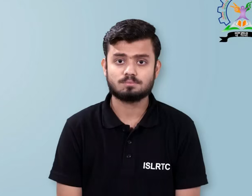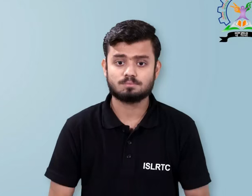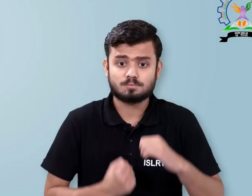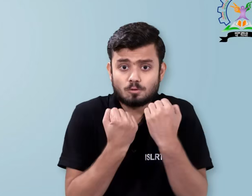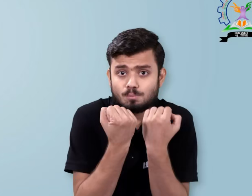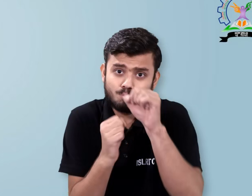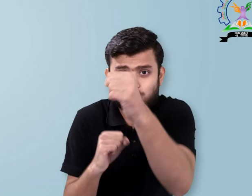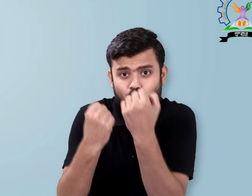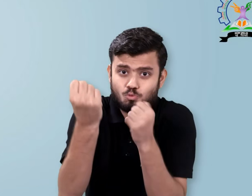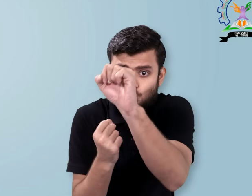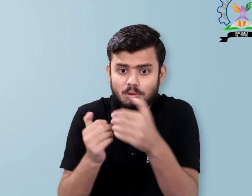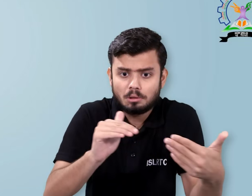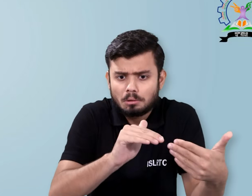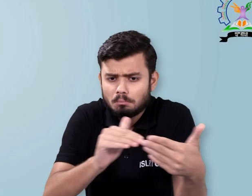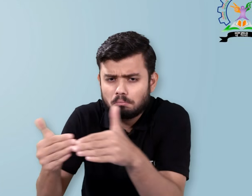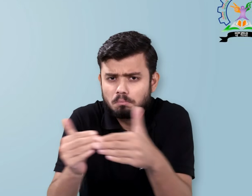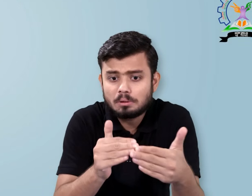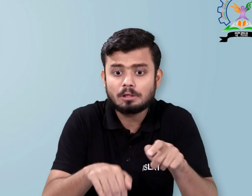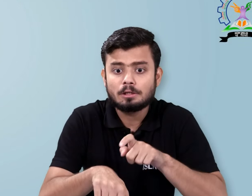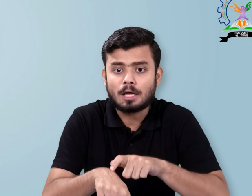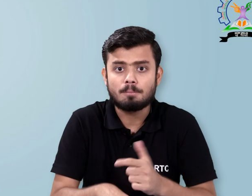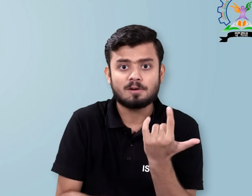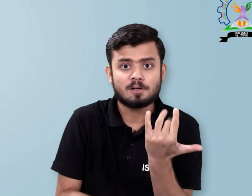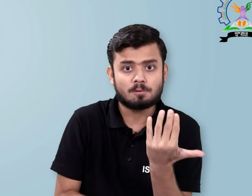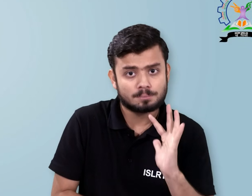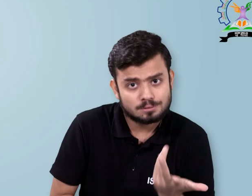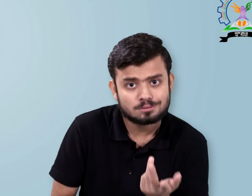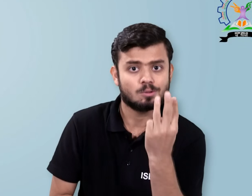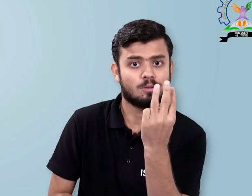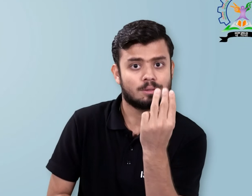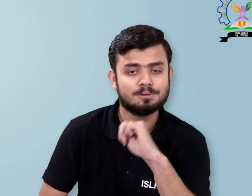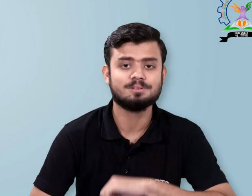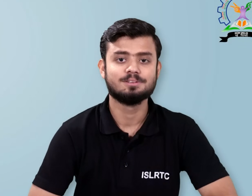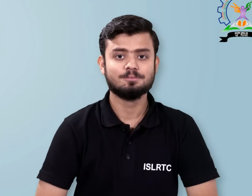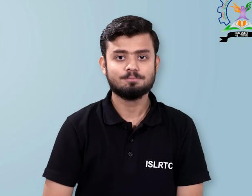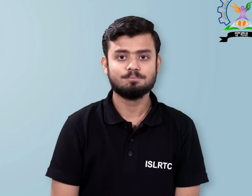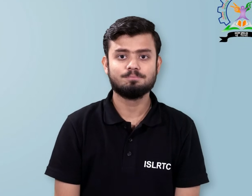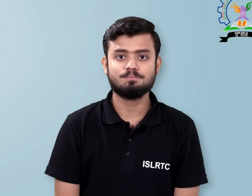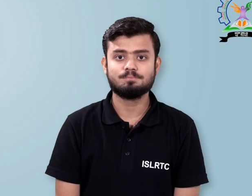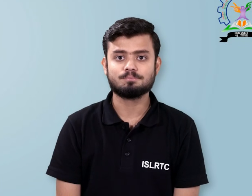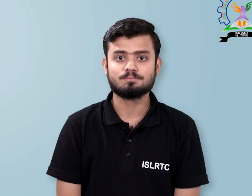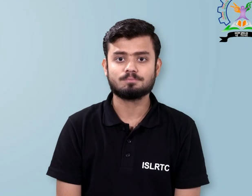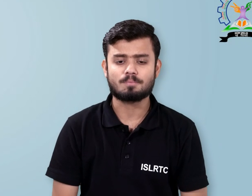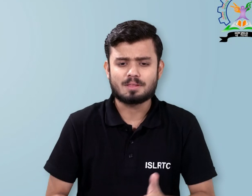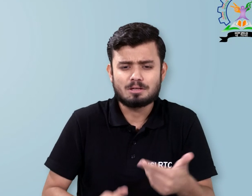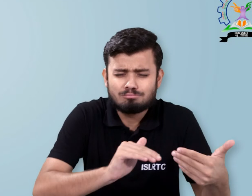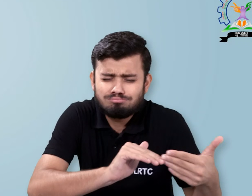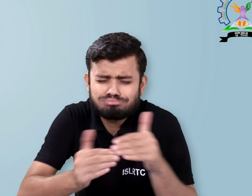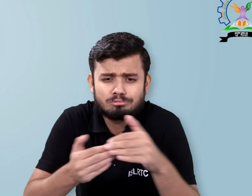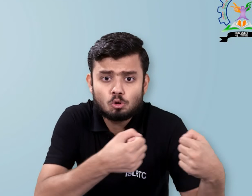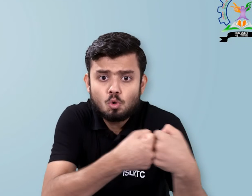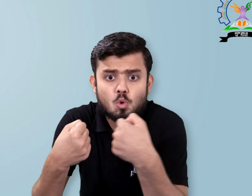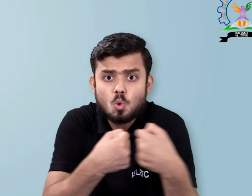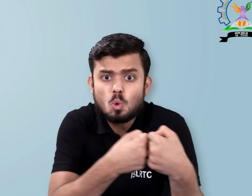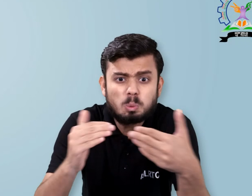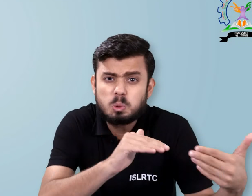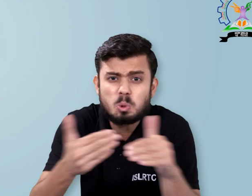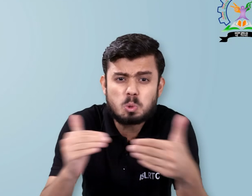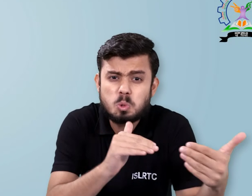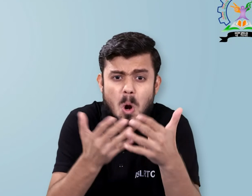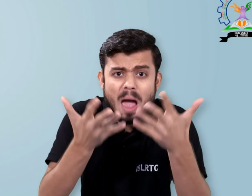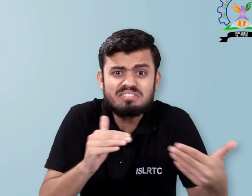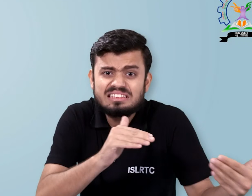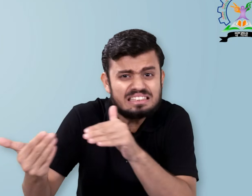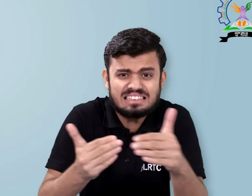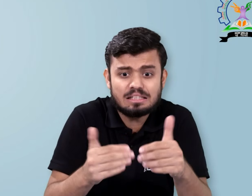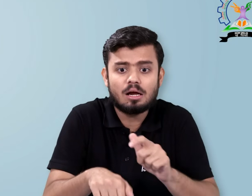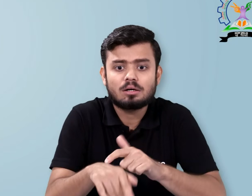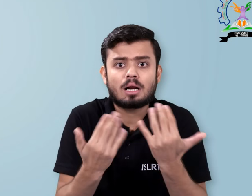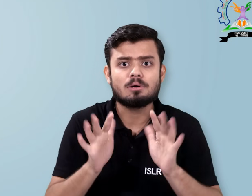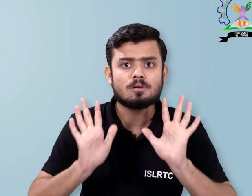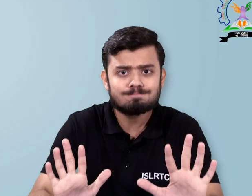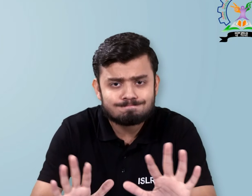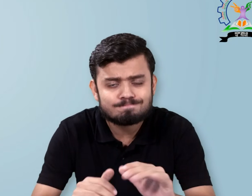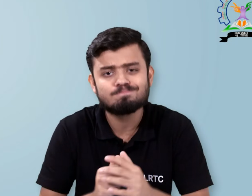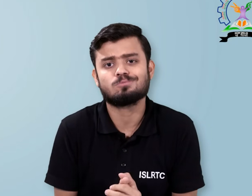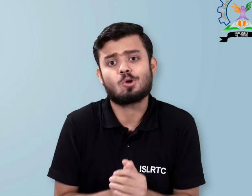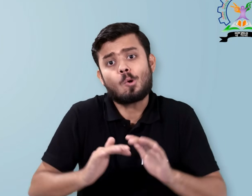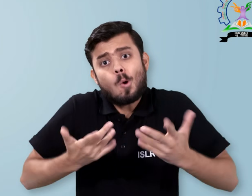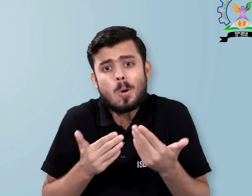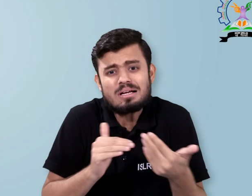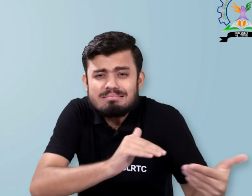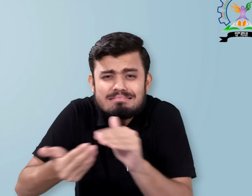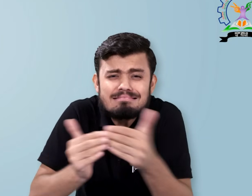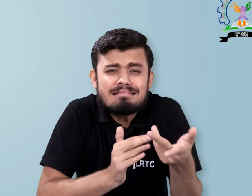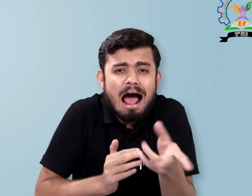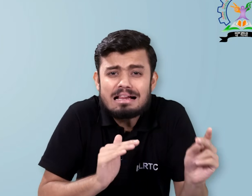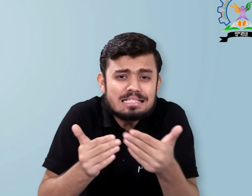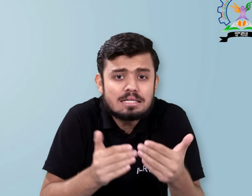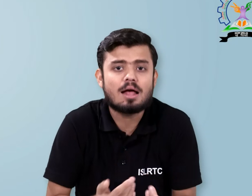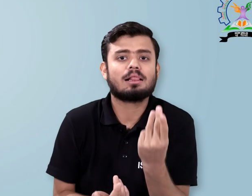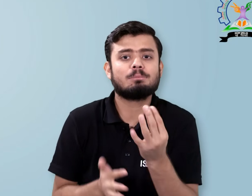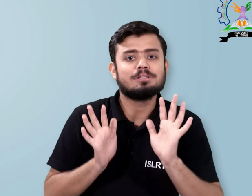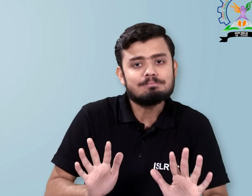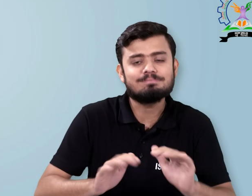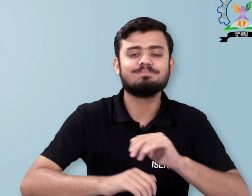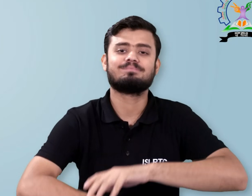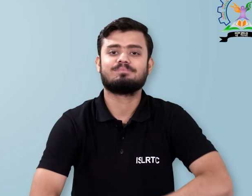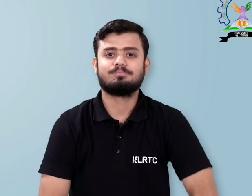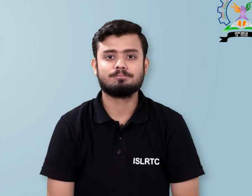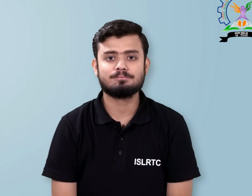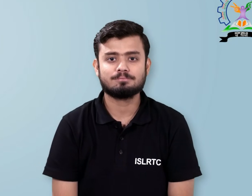Round A round in boxing is a period of time when two boxers fight each other without a break, typically lasting three minutes.